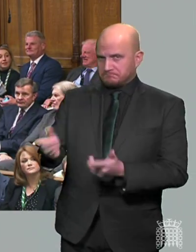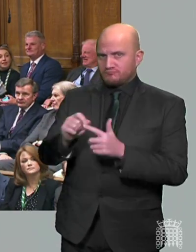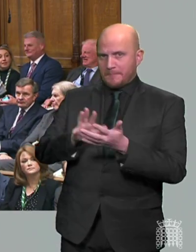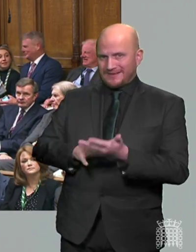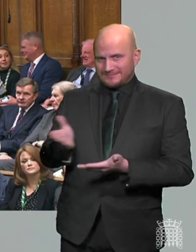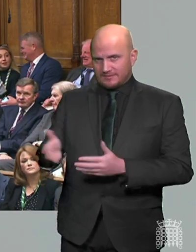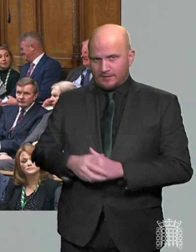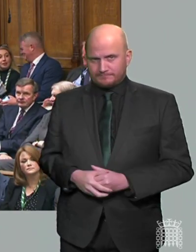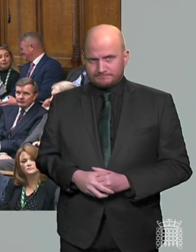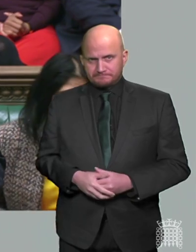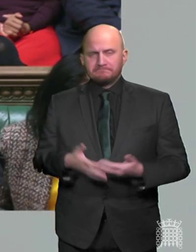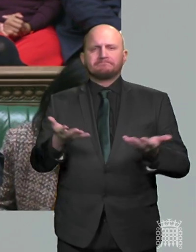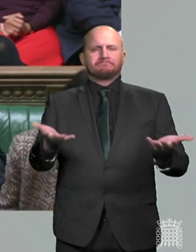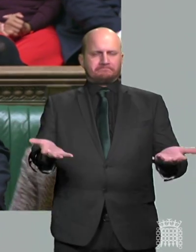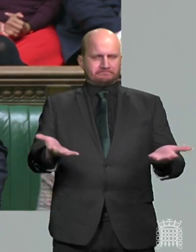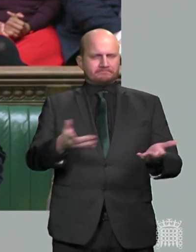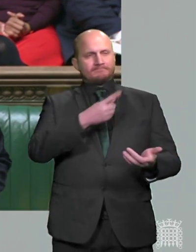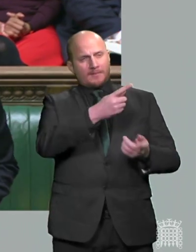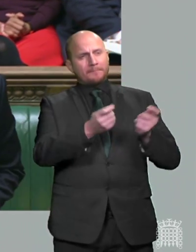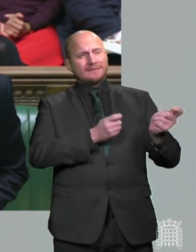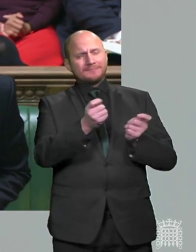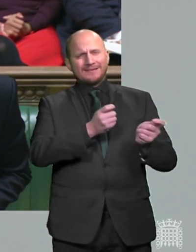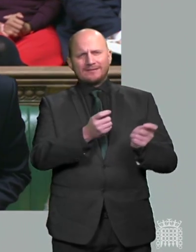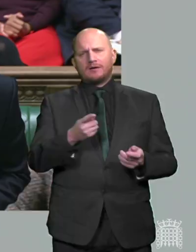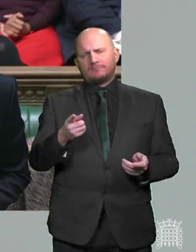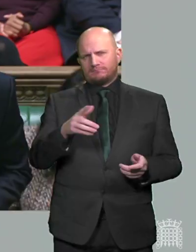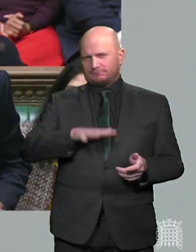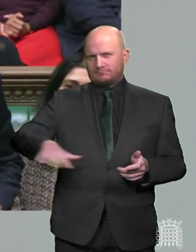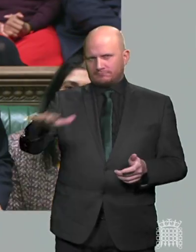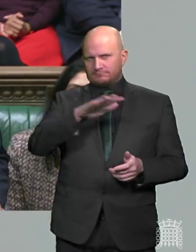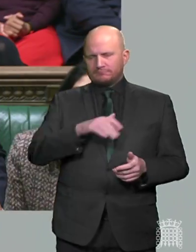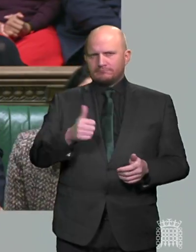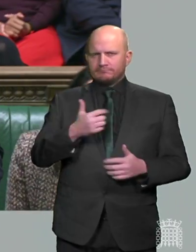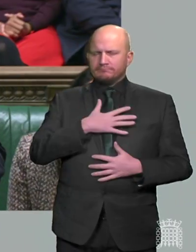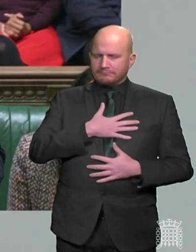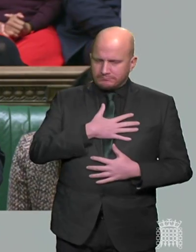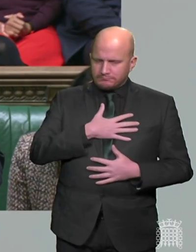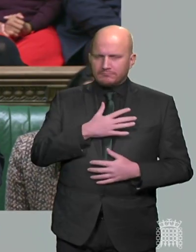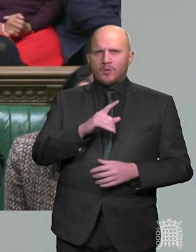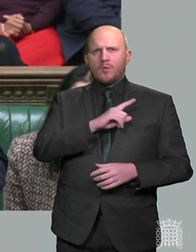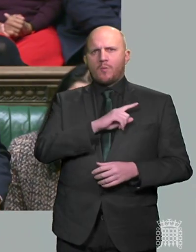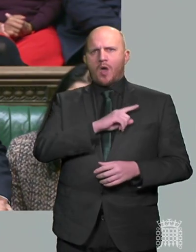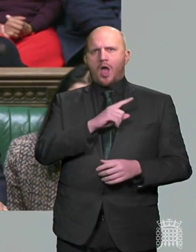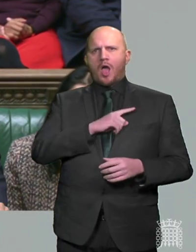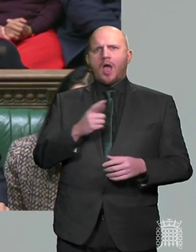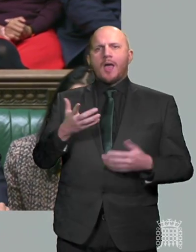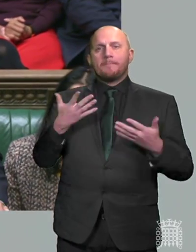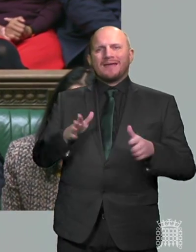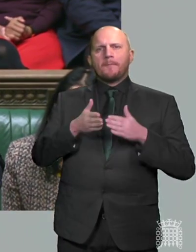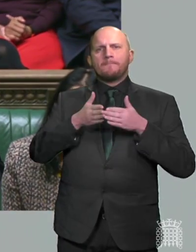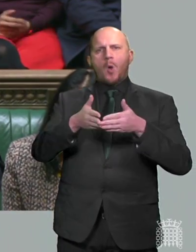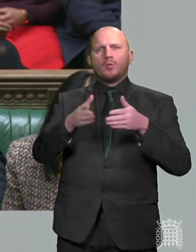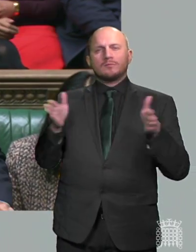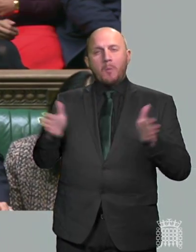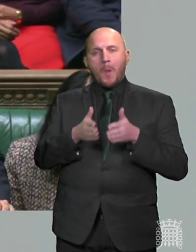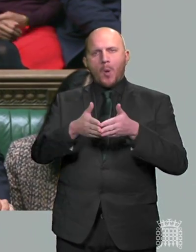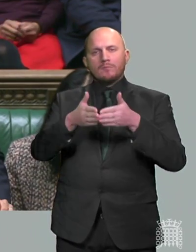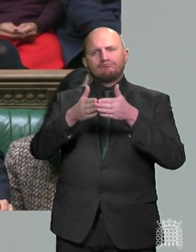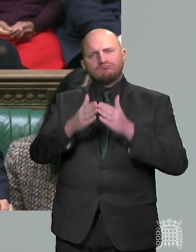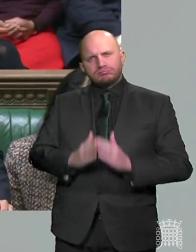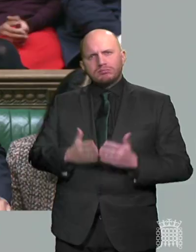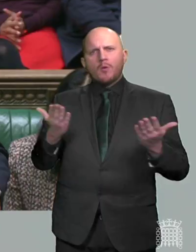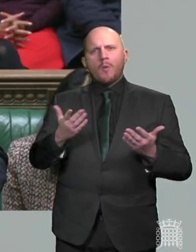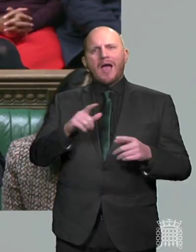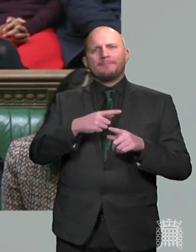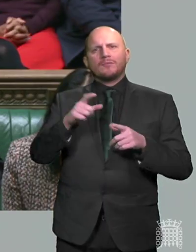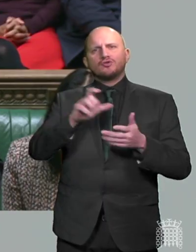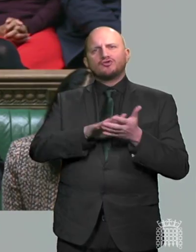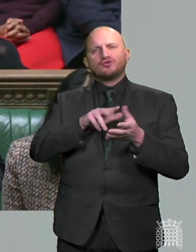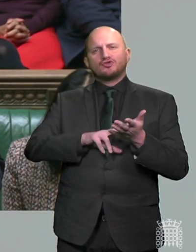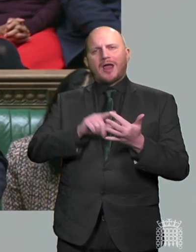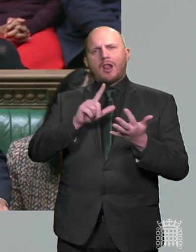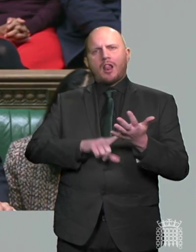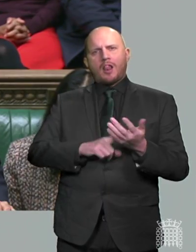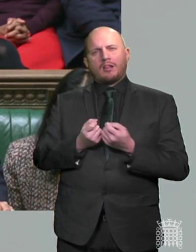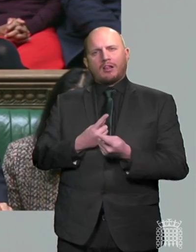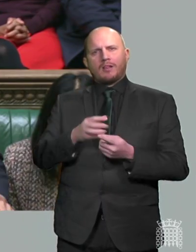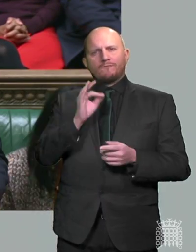I am sure the whole House will share my sorrow at the capsizing of a small boat in the channel in the early hours of this morning, and the tragic loss of human life.